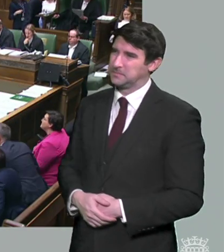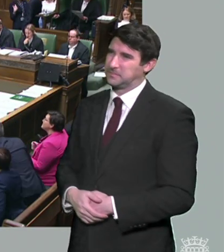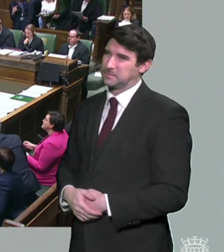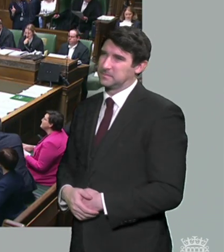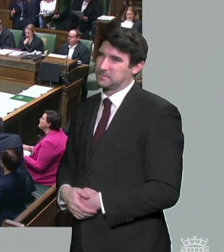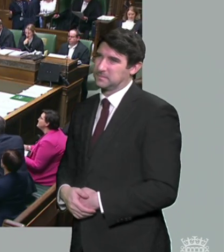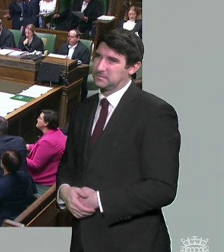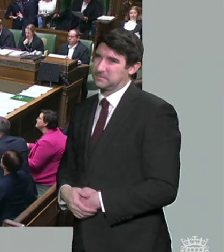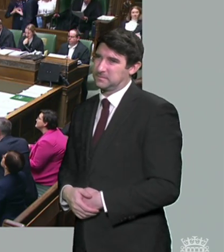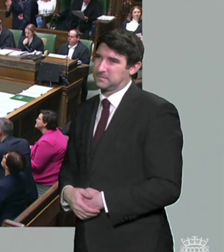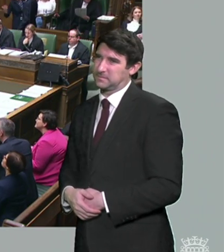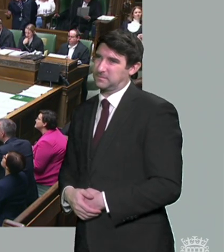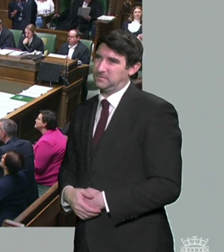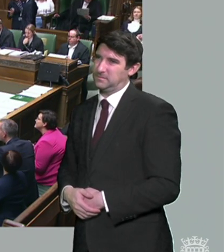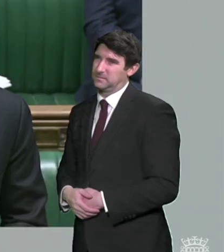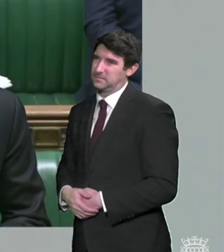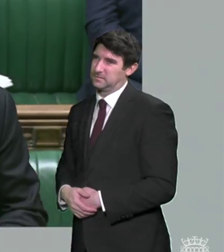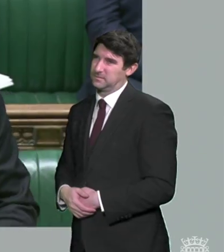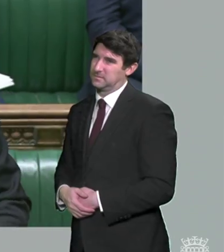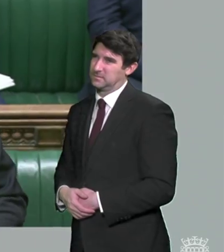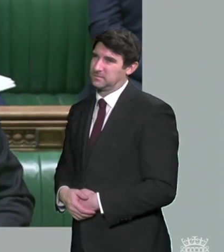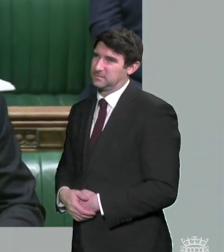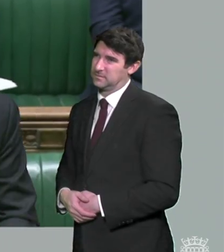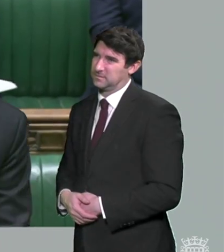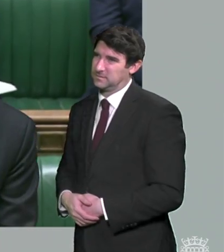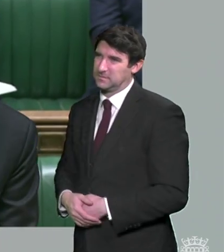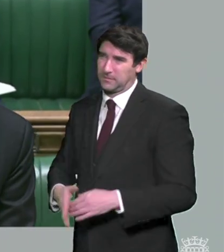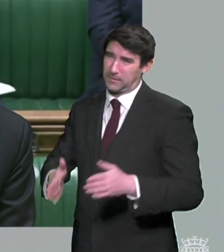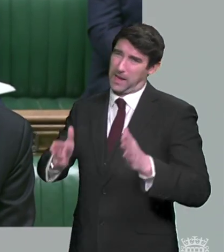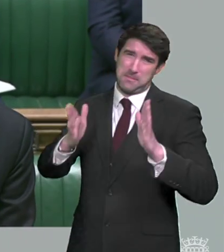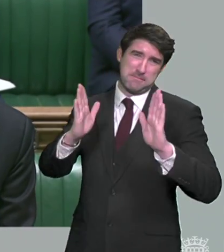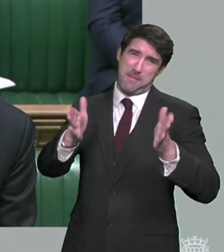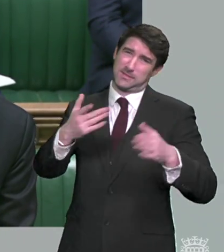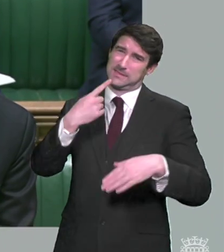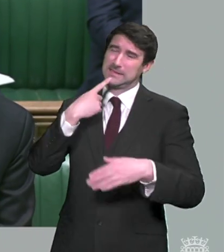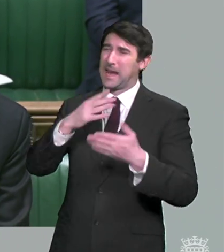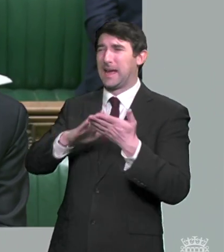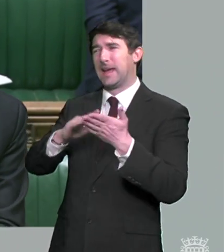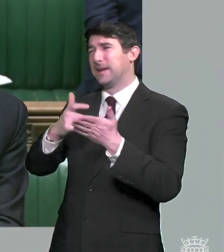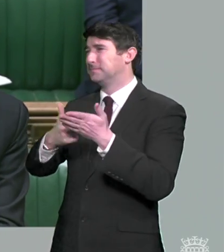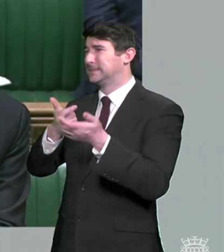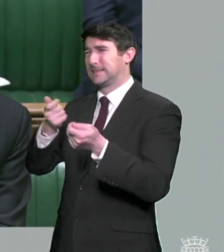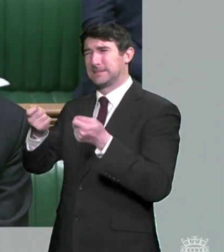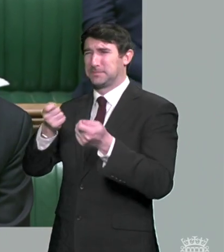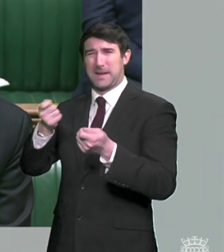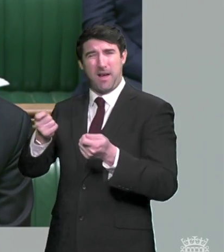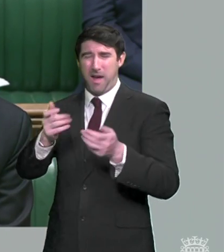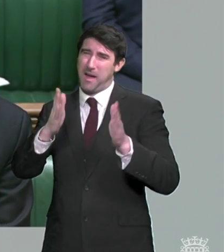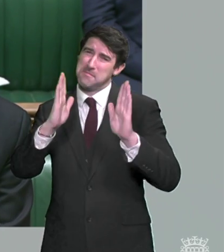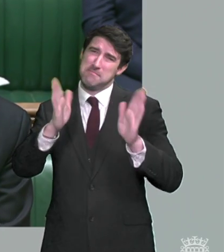Once again, if we were to list all the funding streams for Northern Ireland, honourable Members would see— A disgrace, Labour Members shout.